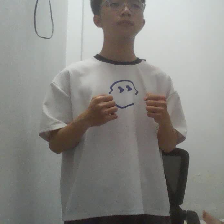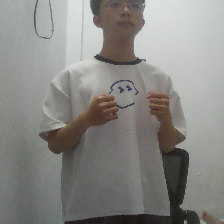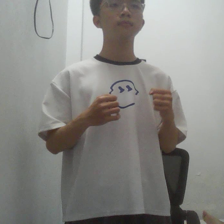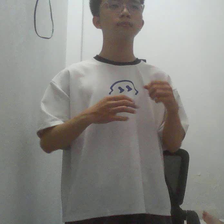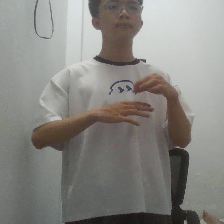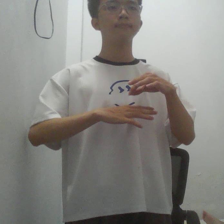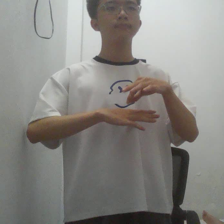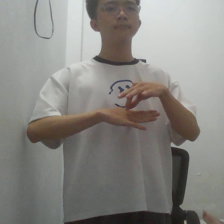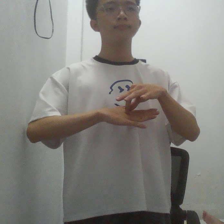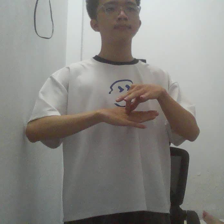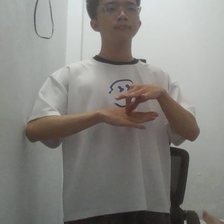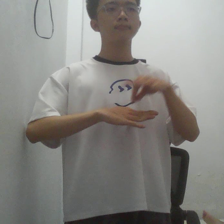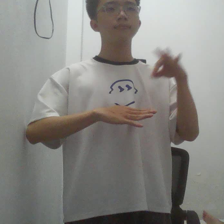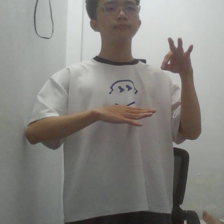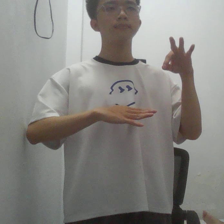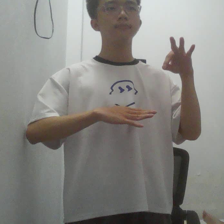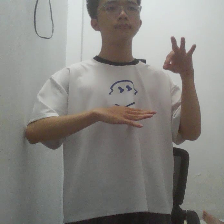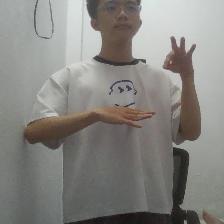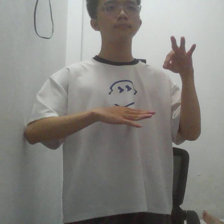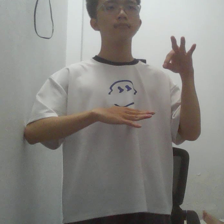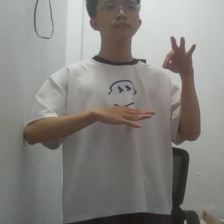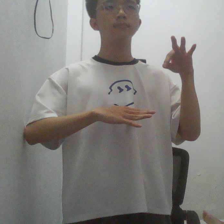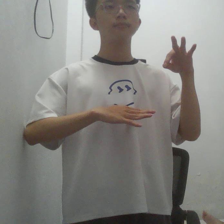tuan